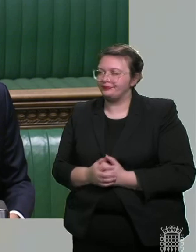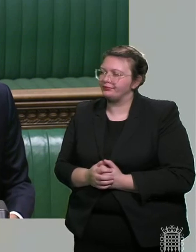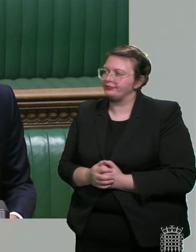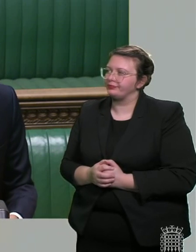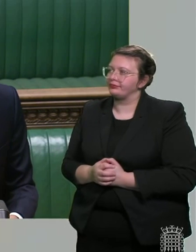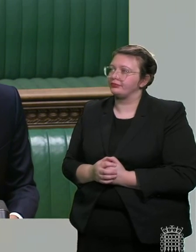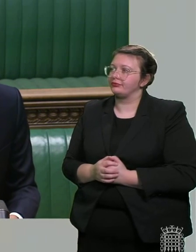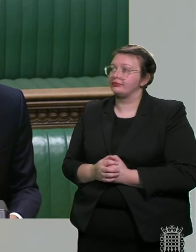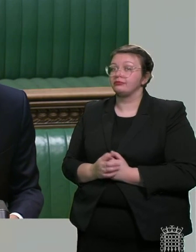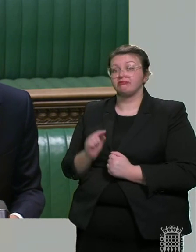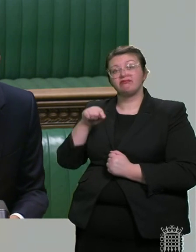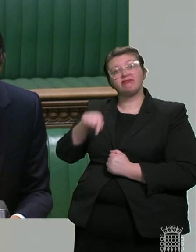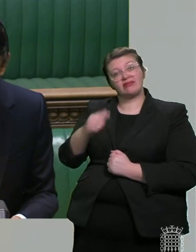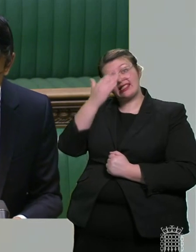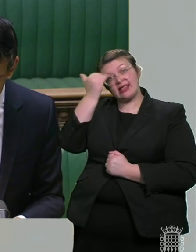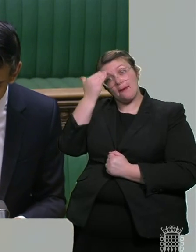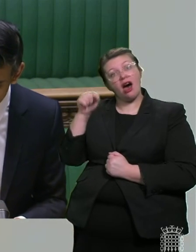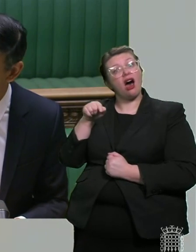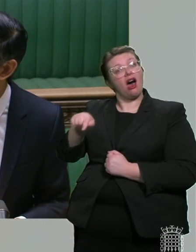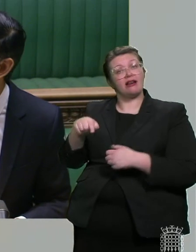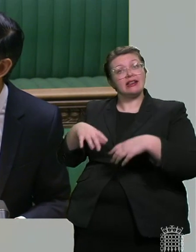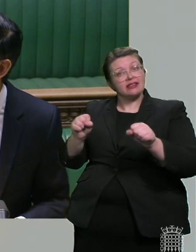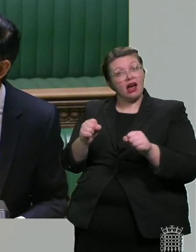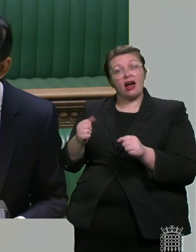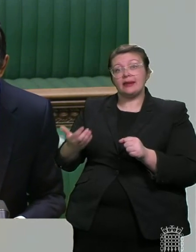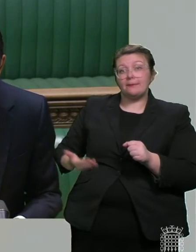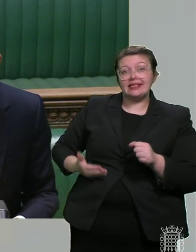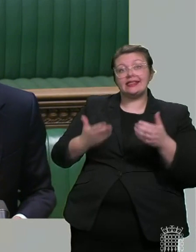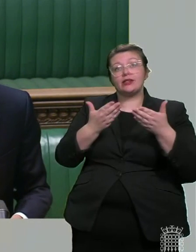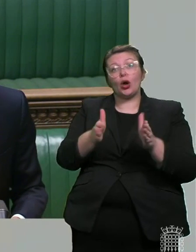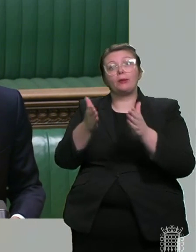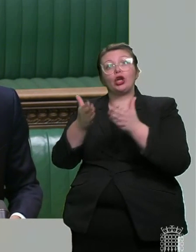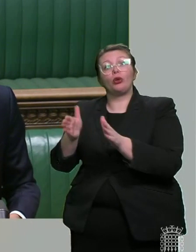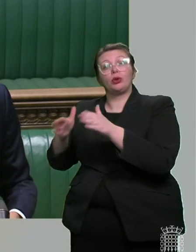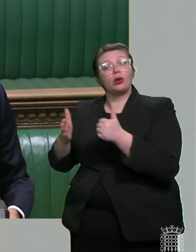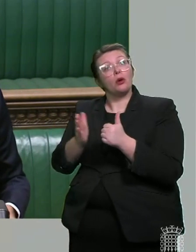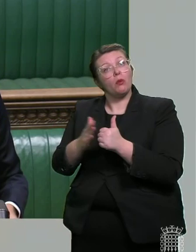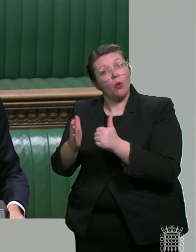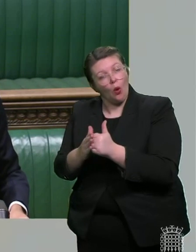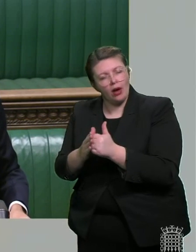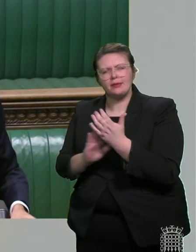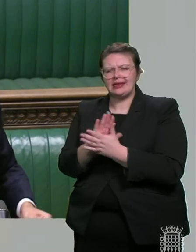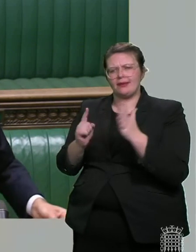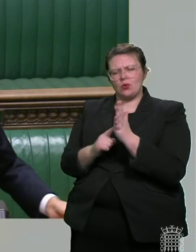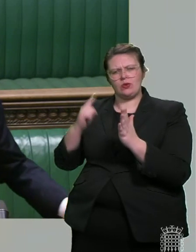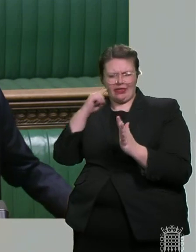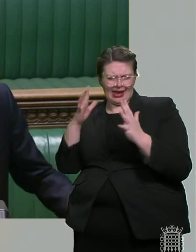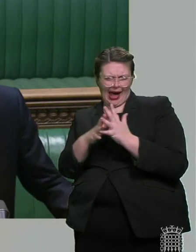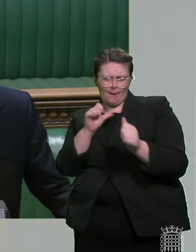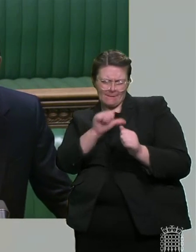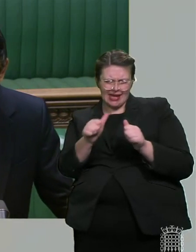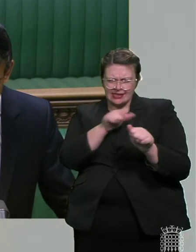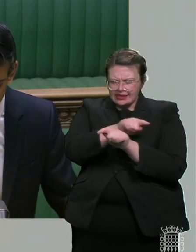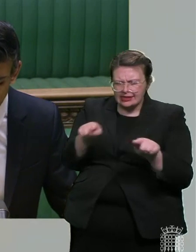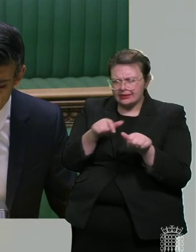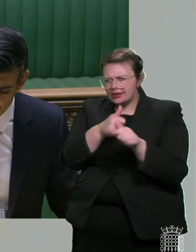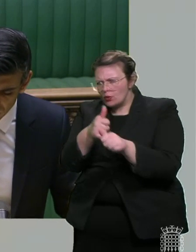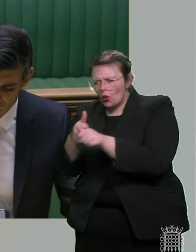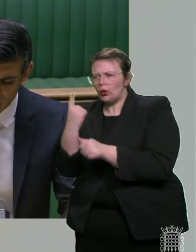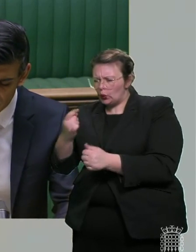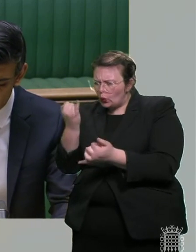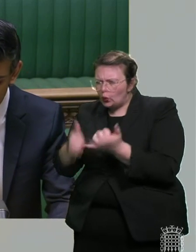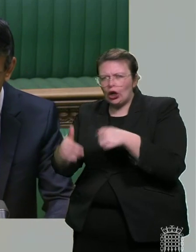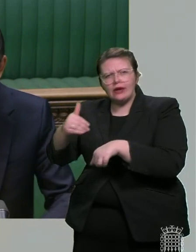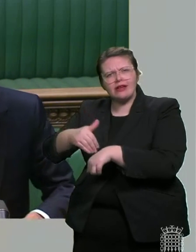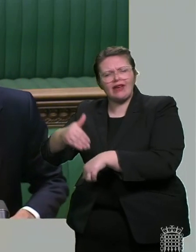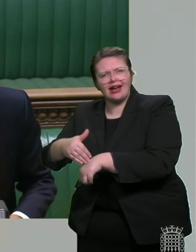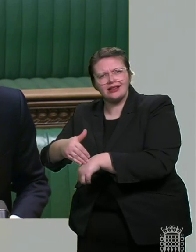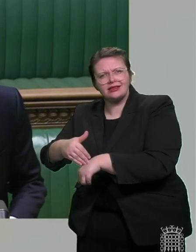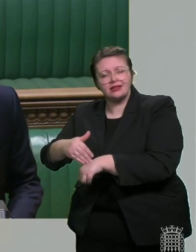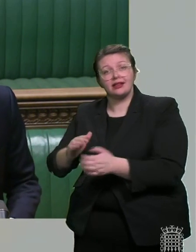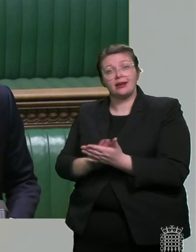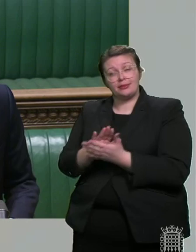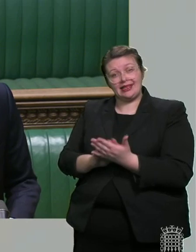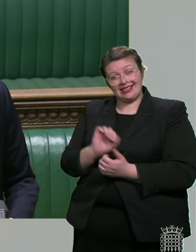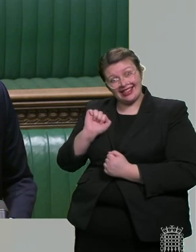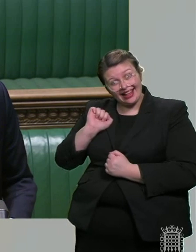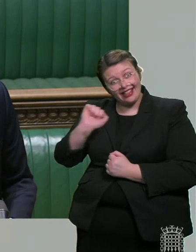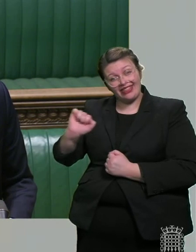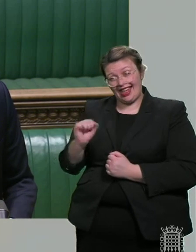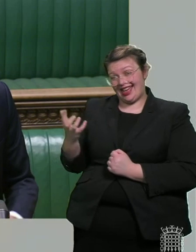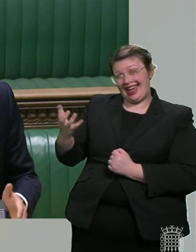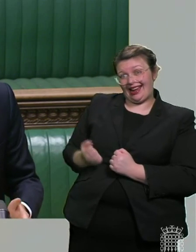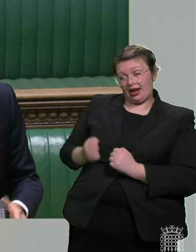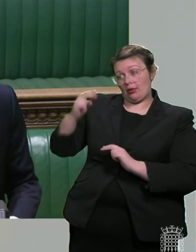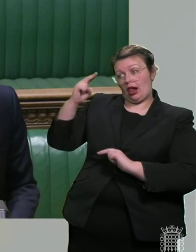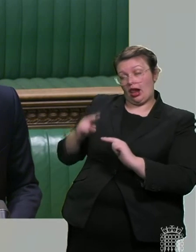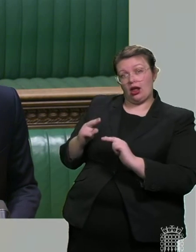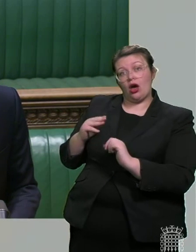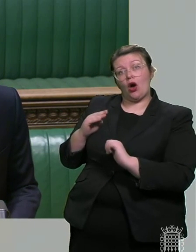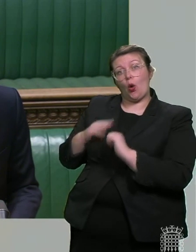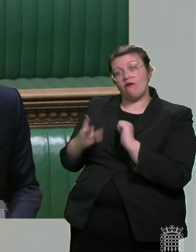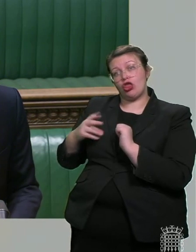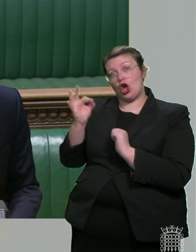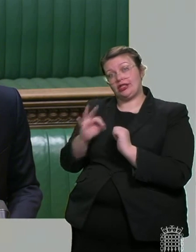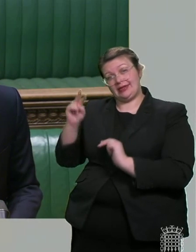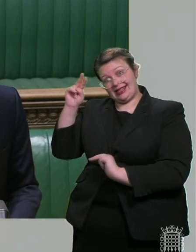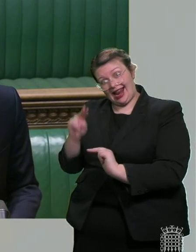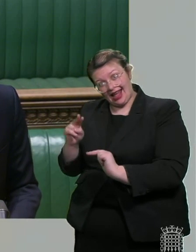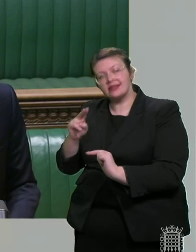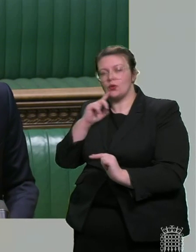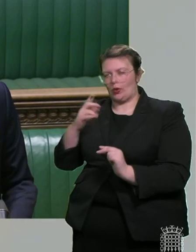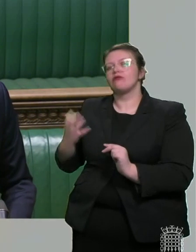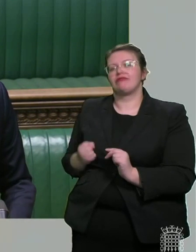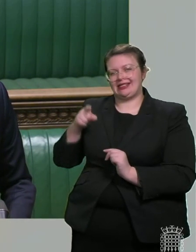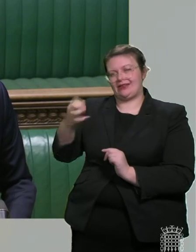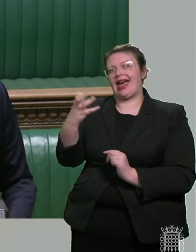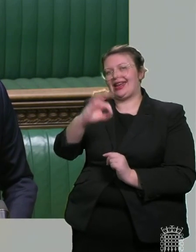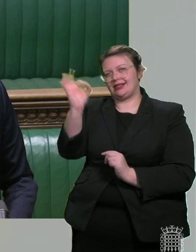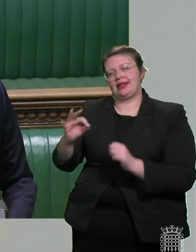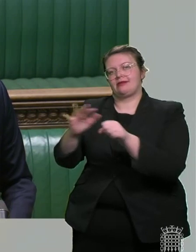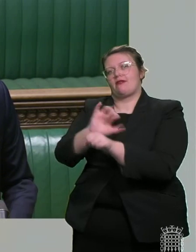July. But as the economy reopens over the summer, it is fair to target our support towards those most affected by the pandemic, so people whose turnover has fallen by 30% or more will continue to receive the full 80% grant.